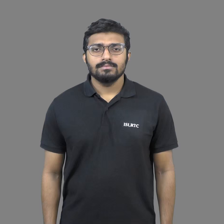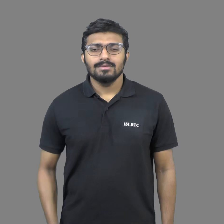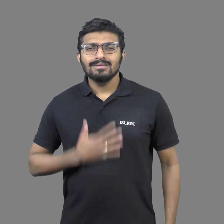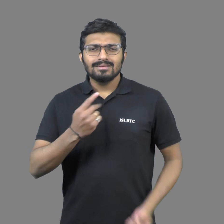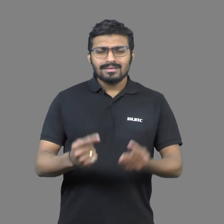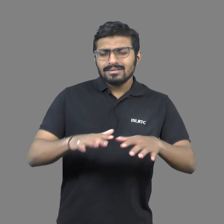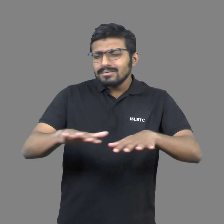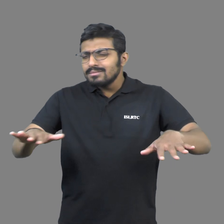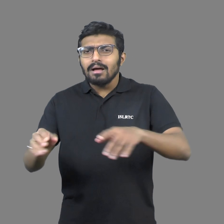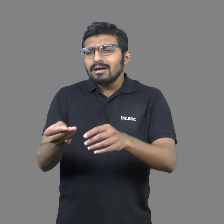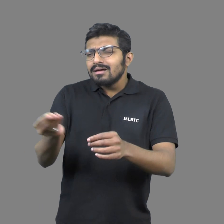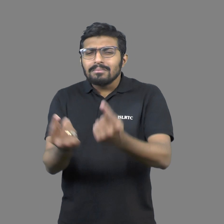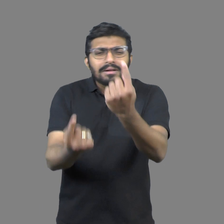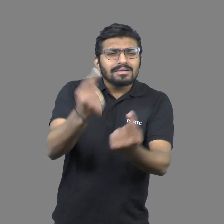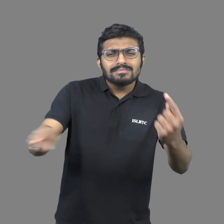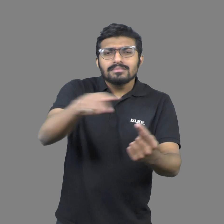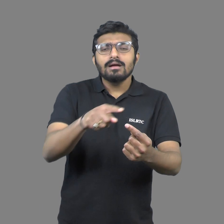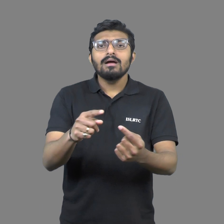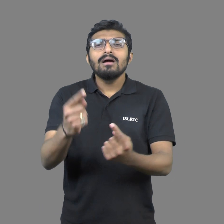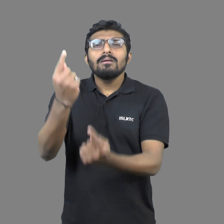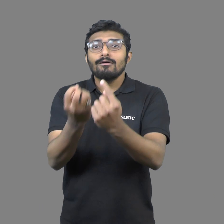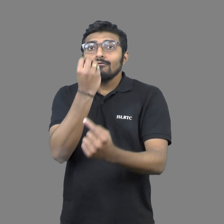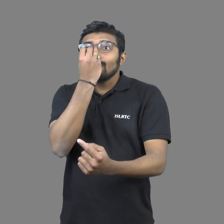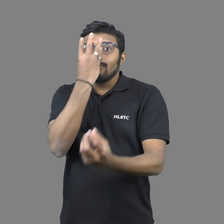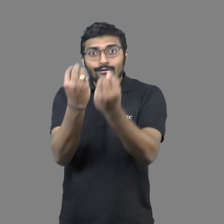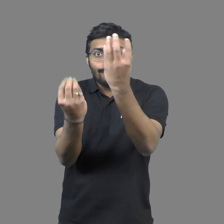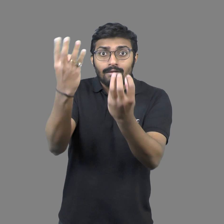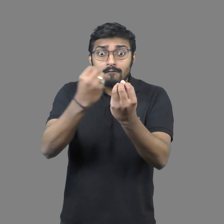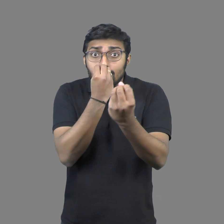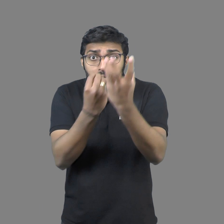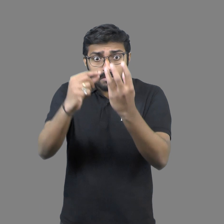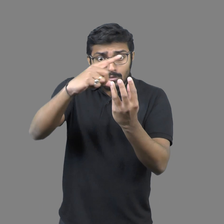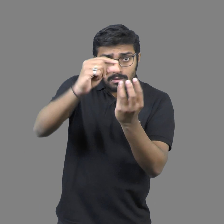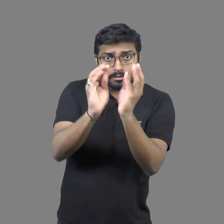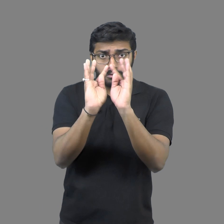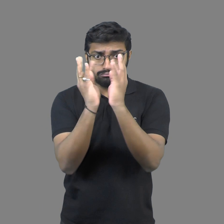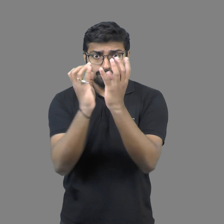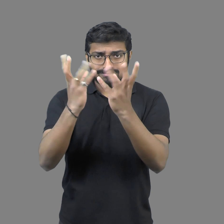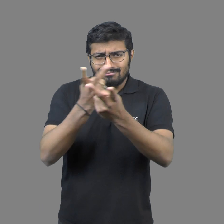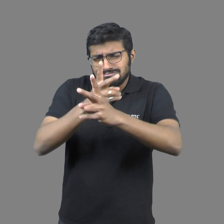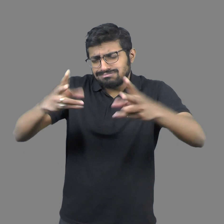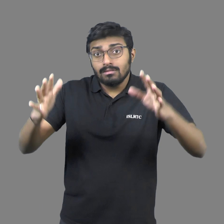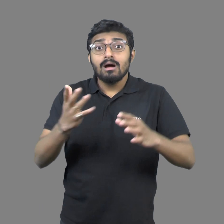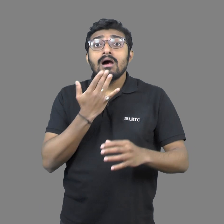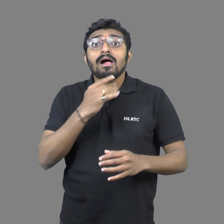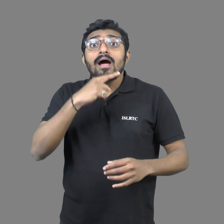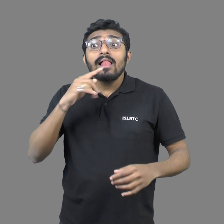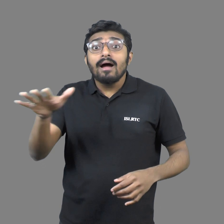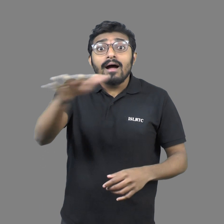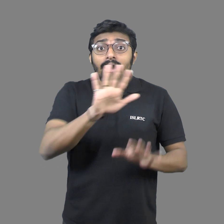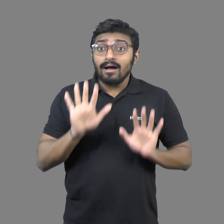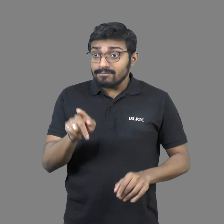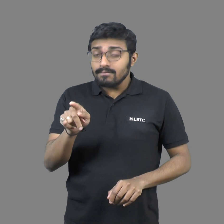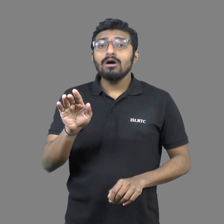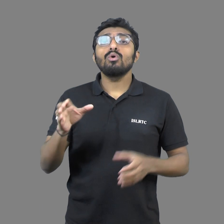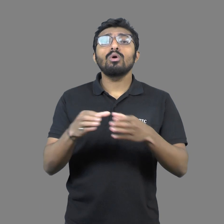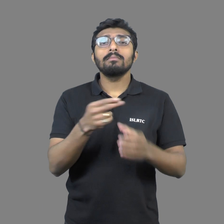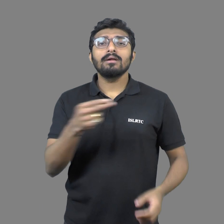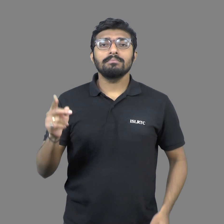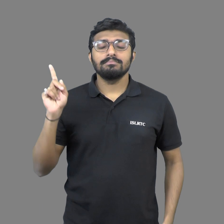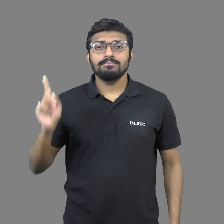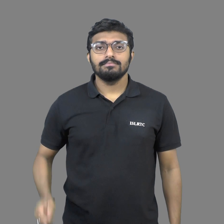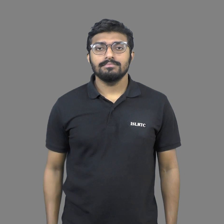Red Flowered Plants